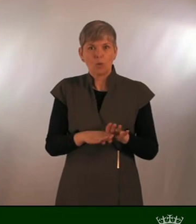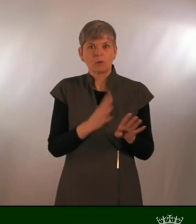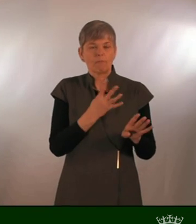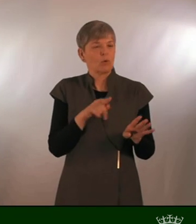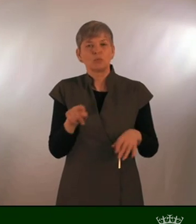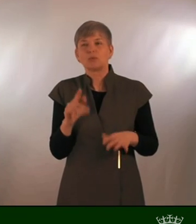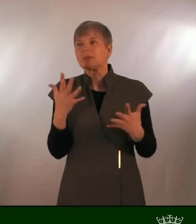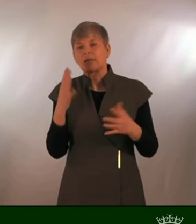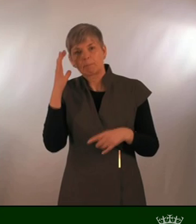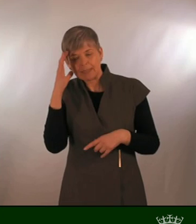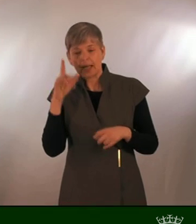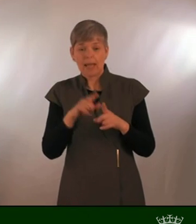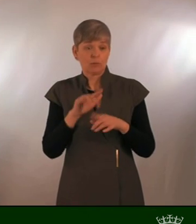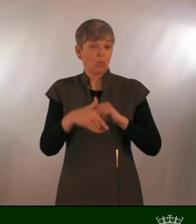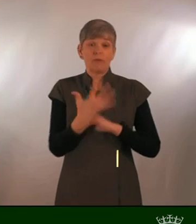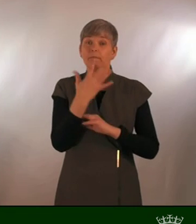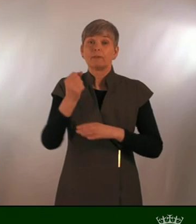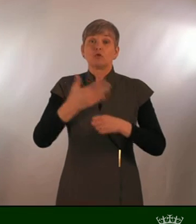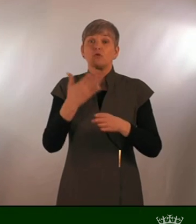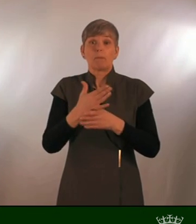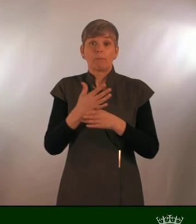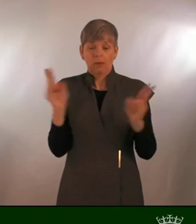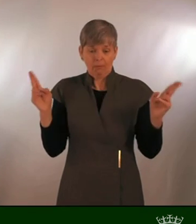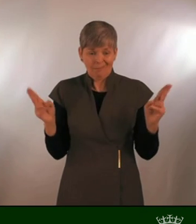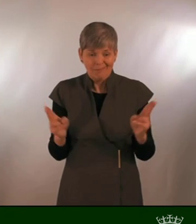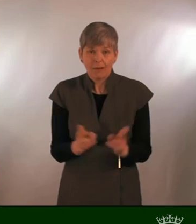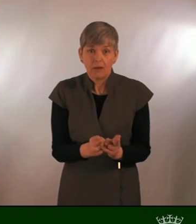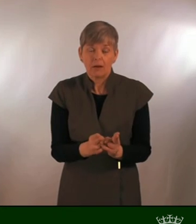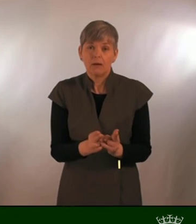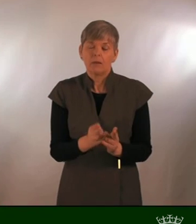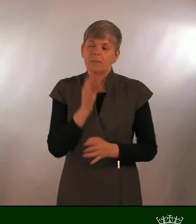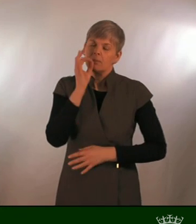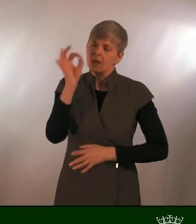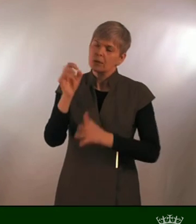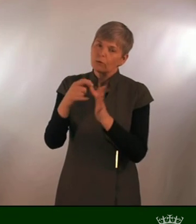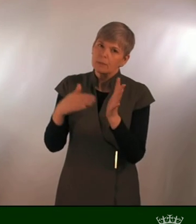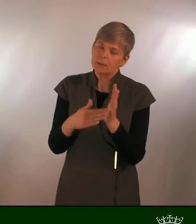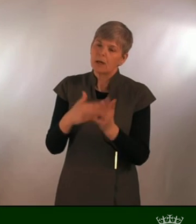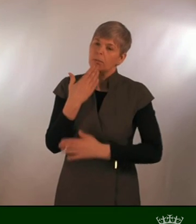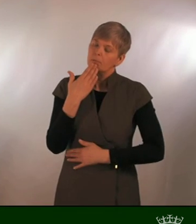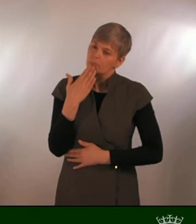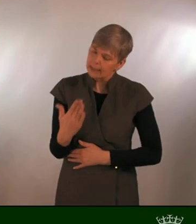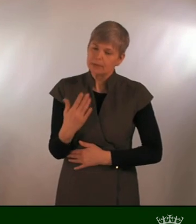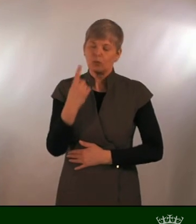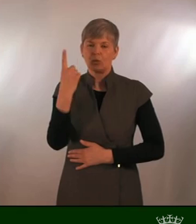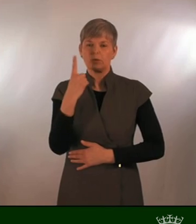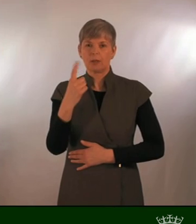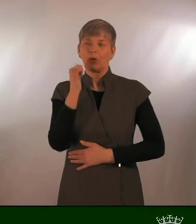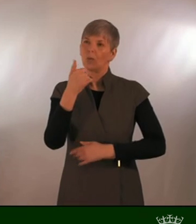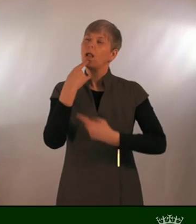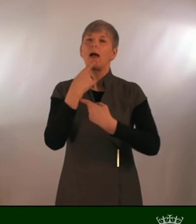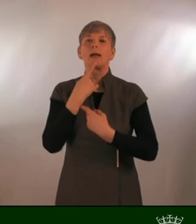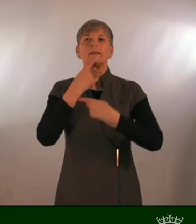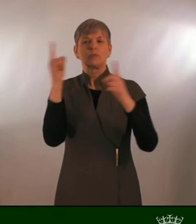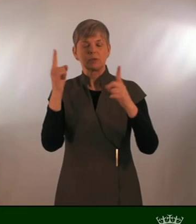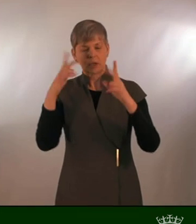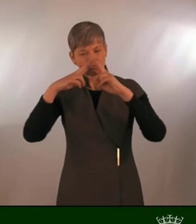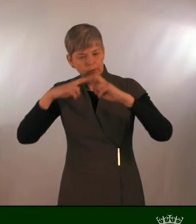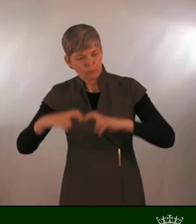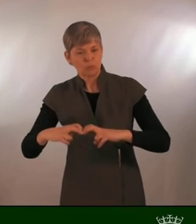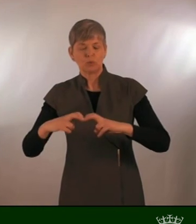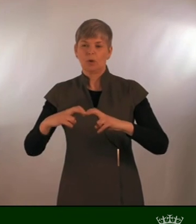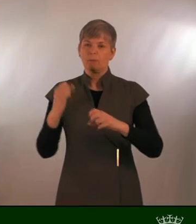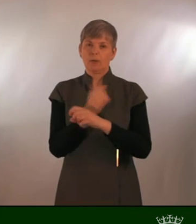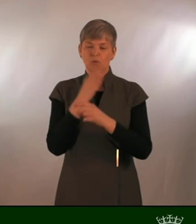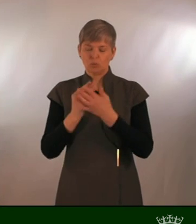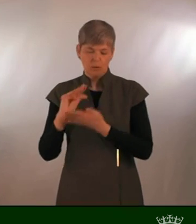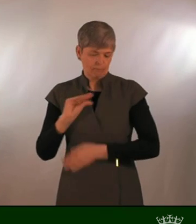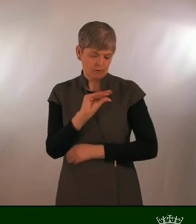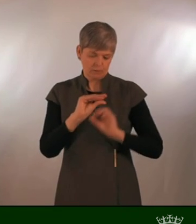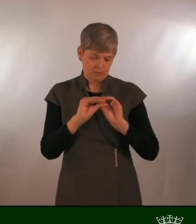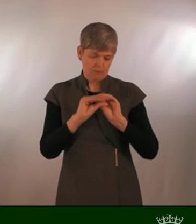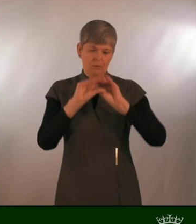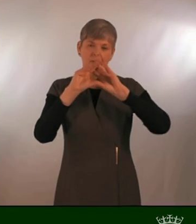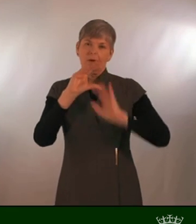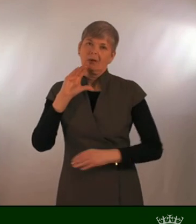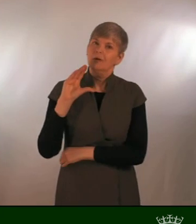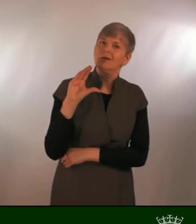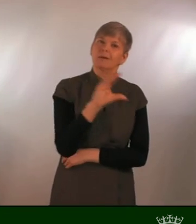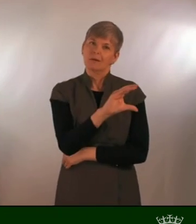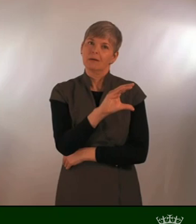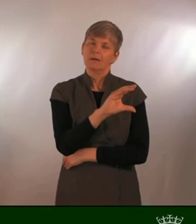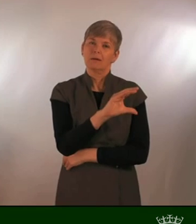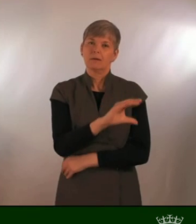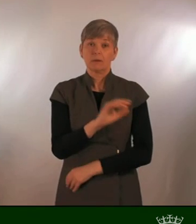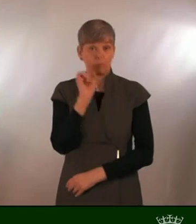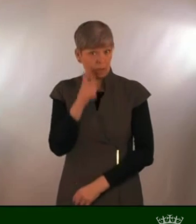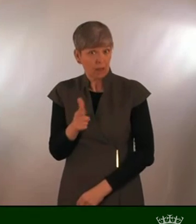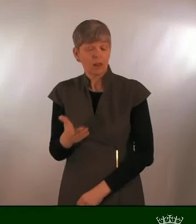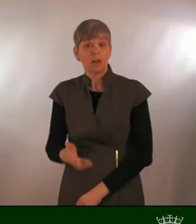Will the Prime Minister show his support for veterans’ mental health today by initiating an urgent review of that redistribution of this critical funding, so that we can stop life-changing and often life-saving services being lost?